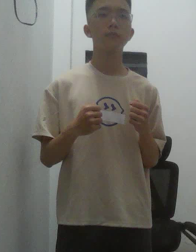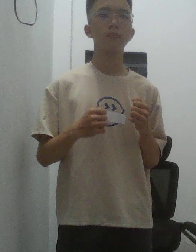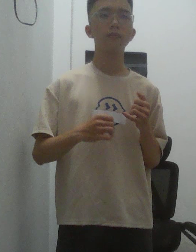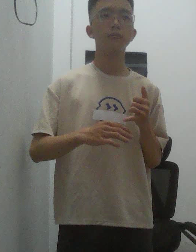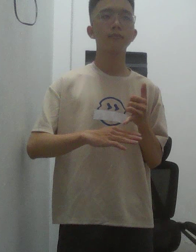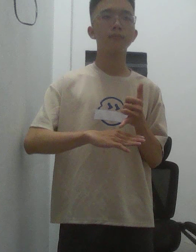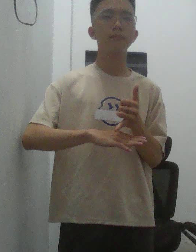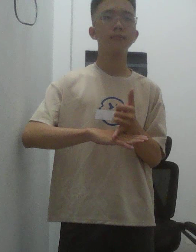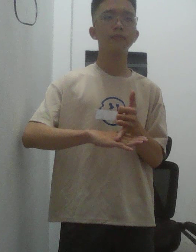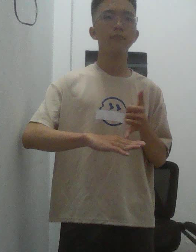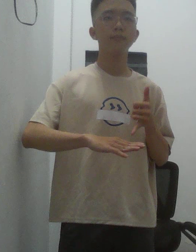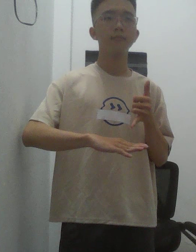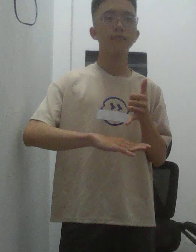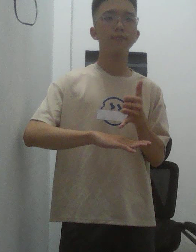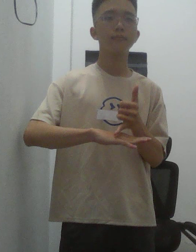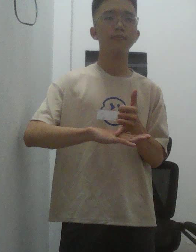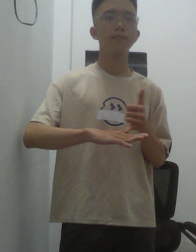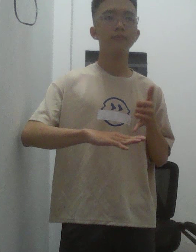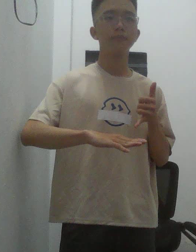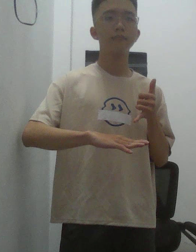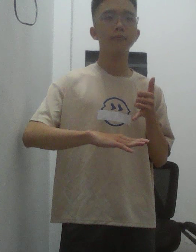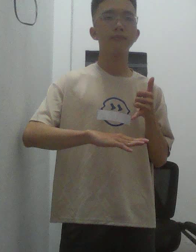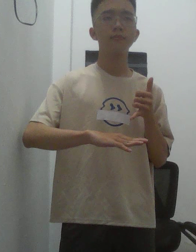cuoi tuan